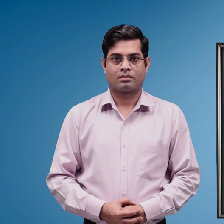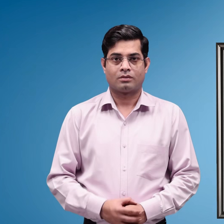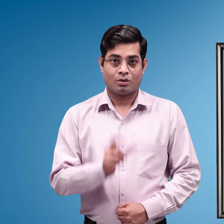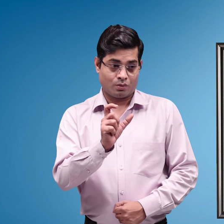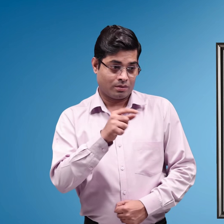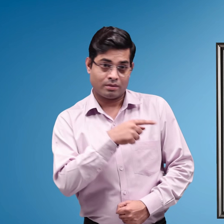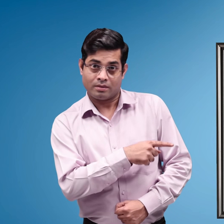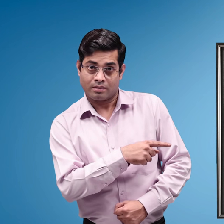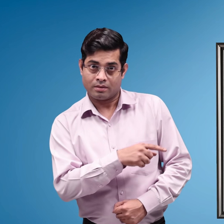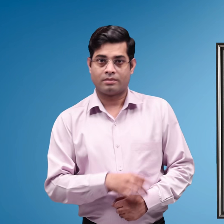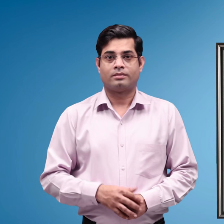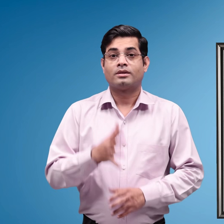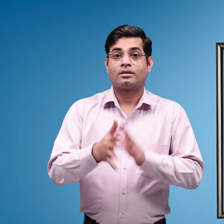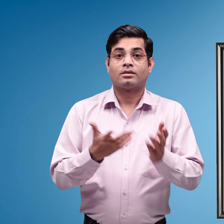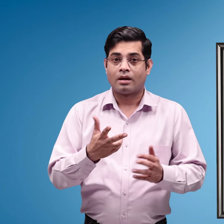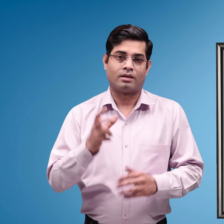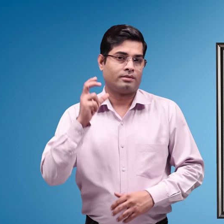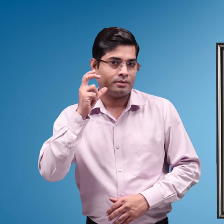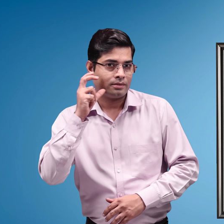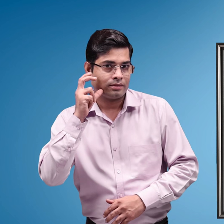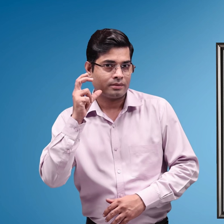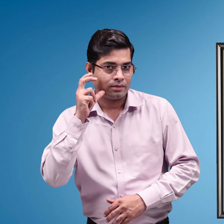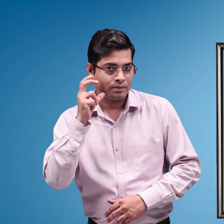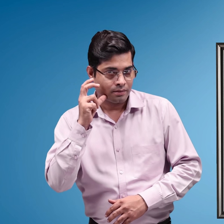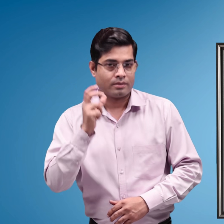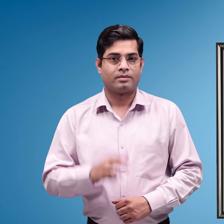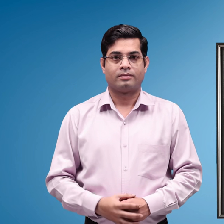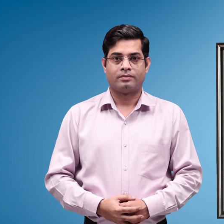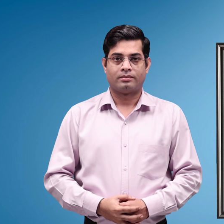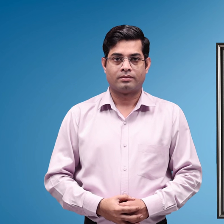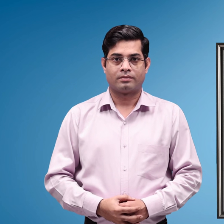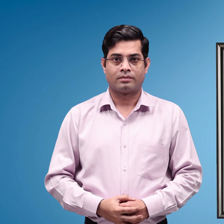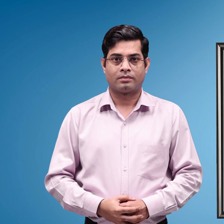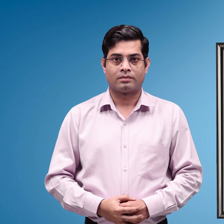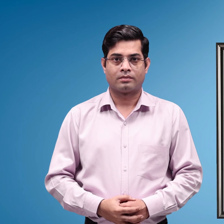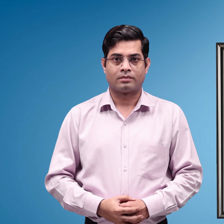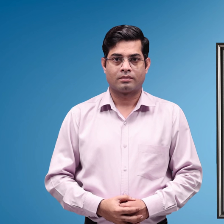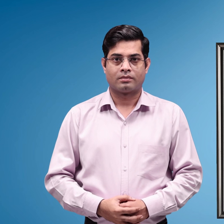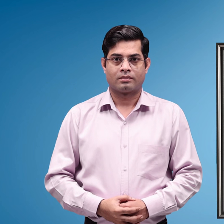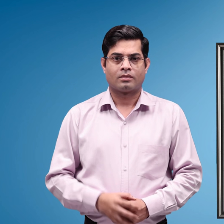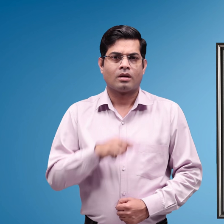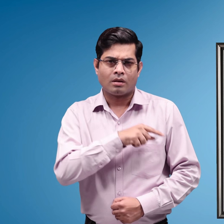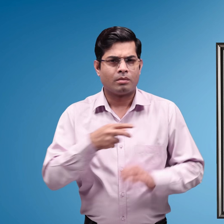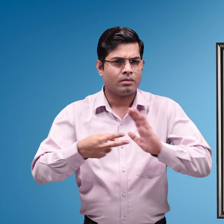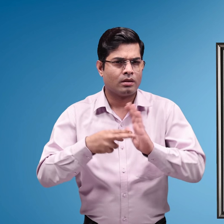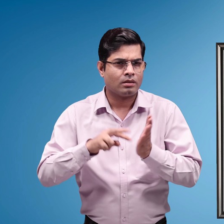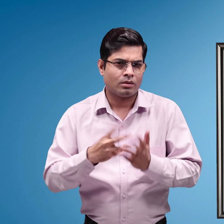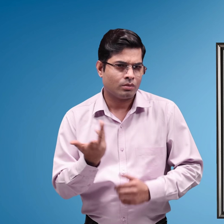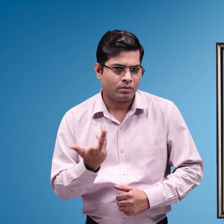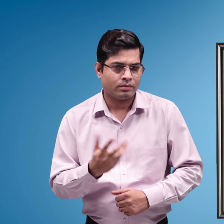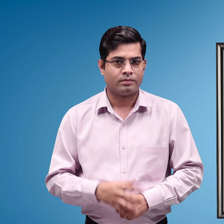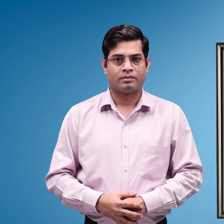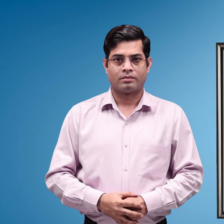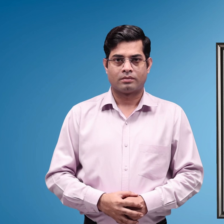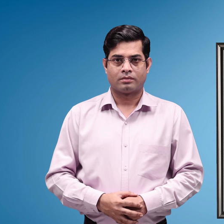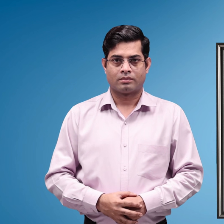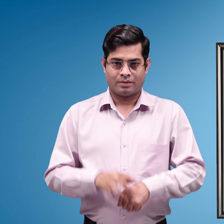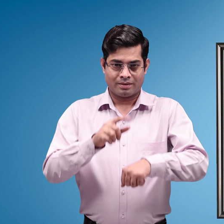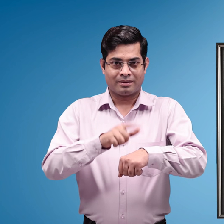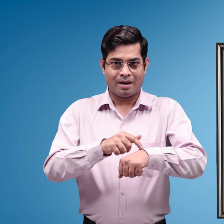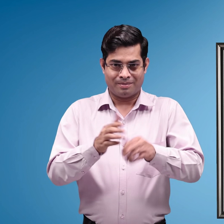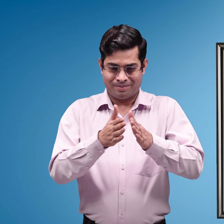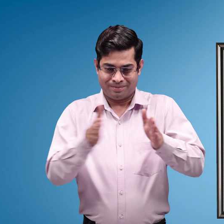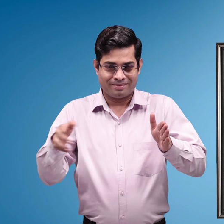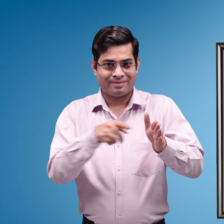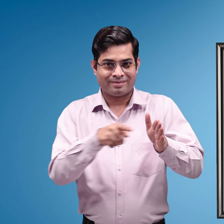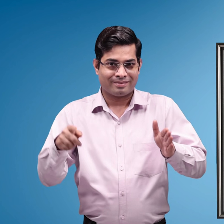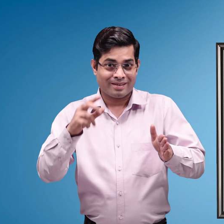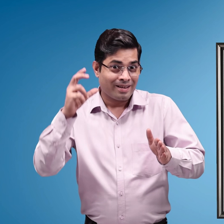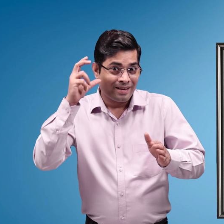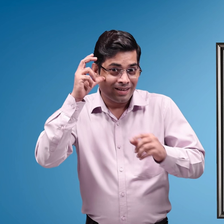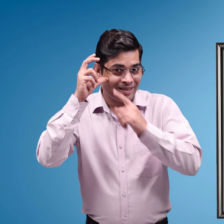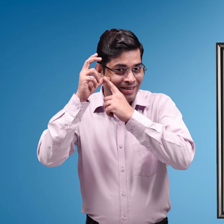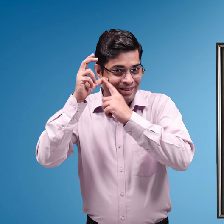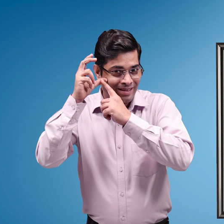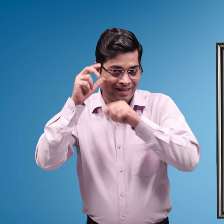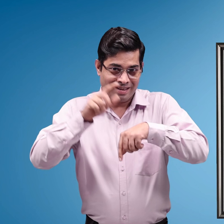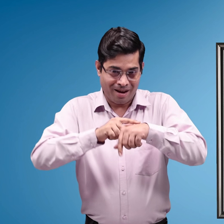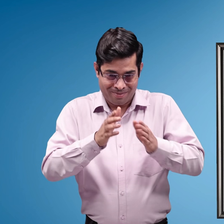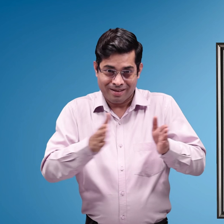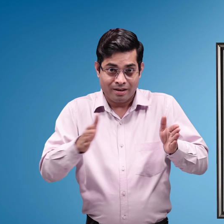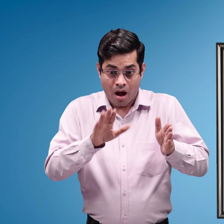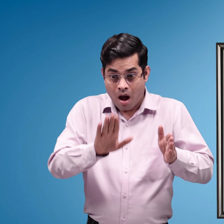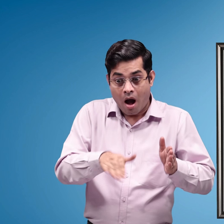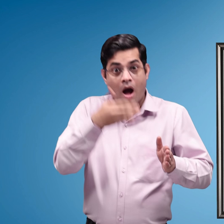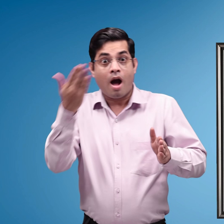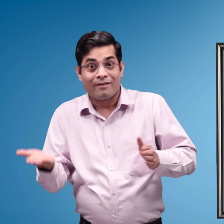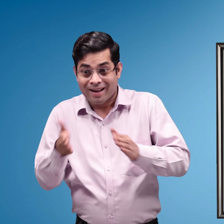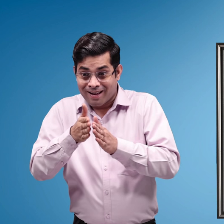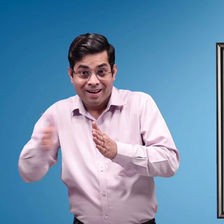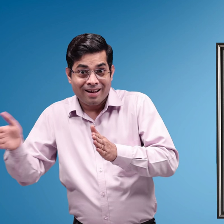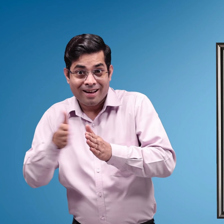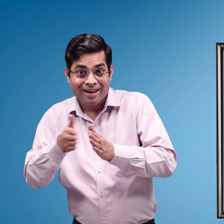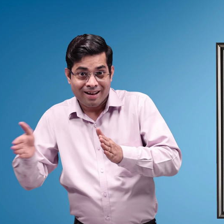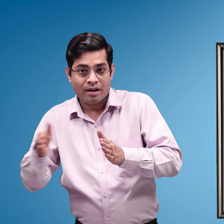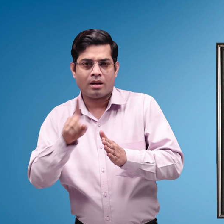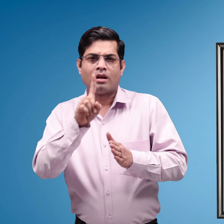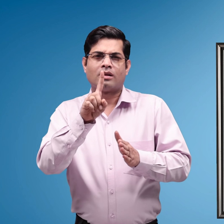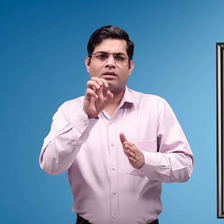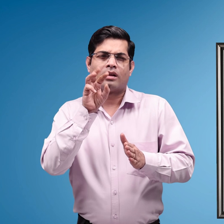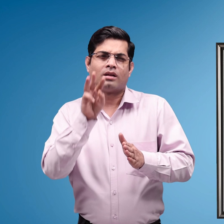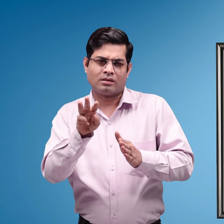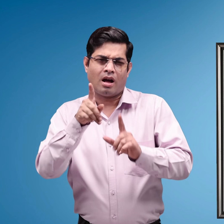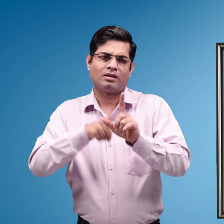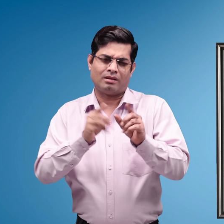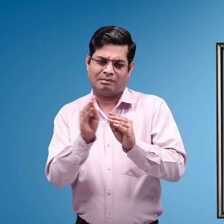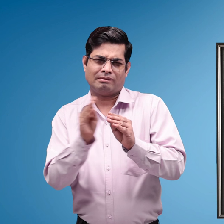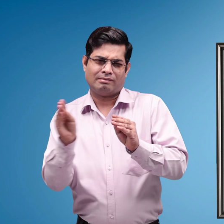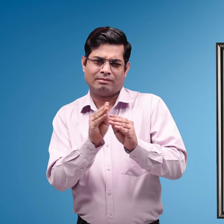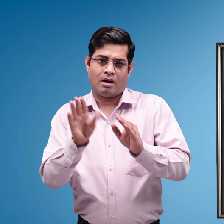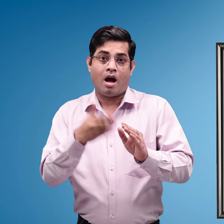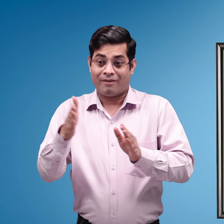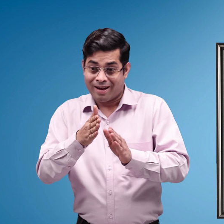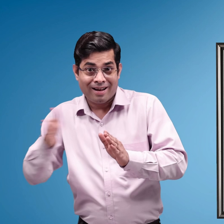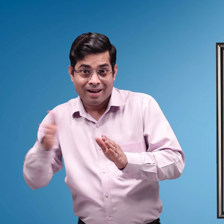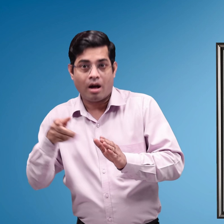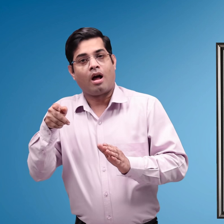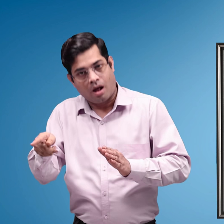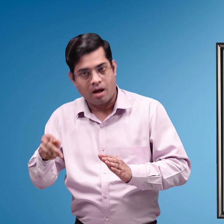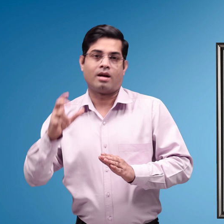Neolithic This sign means Neolithic age or New Stone Age. It is the time period after the Mesolithic age, and began around 10,000 years ago.